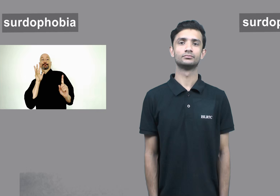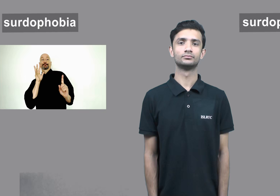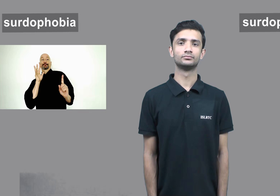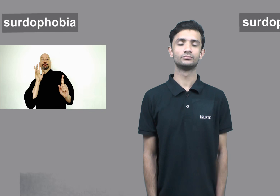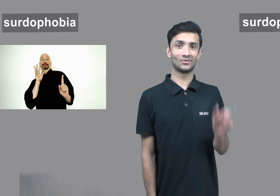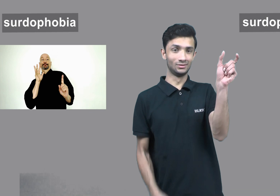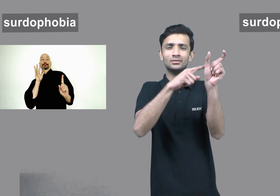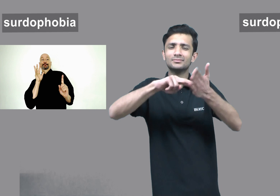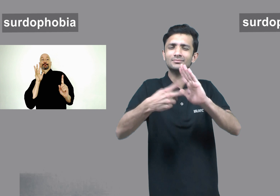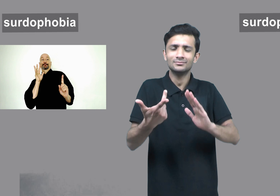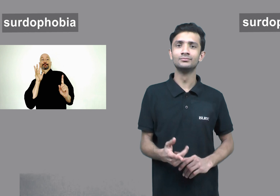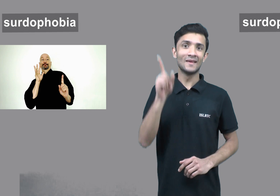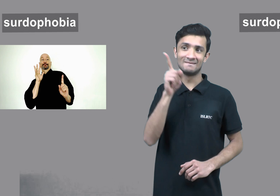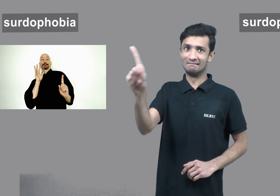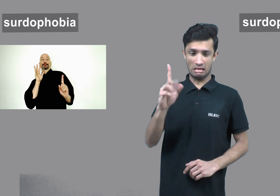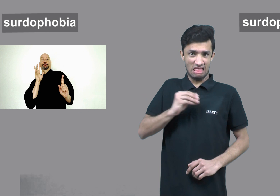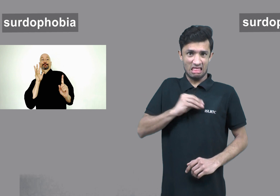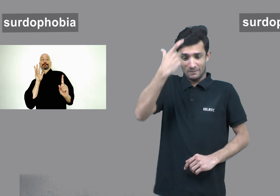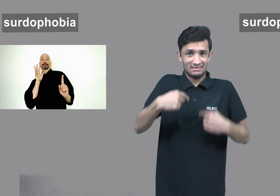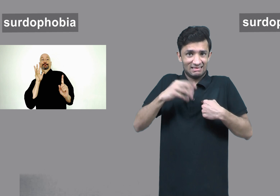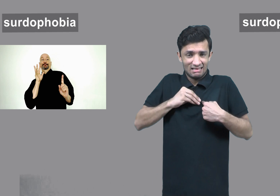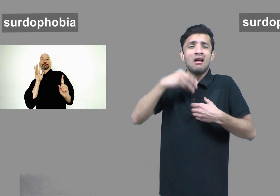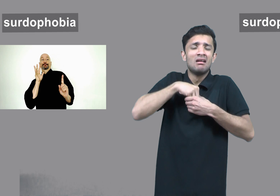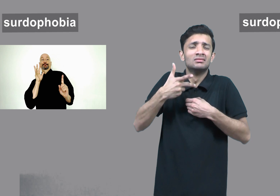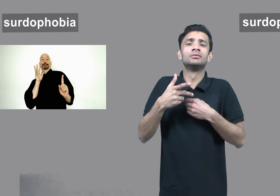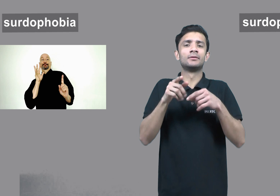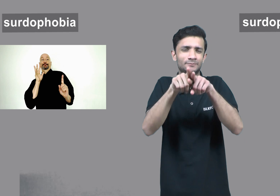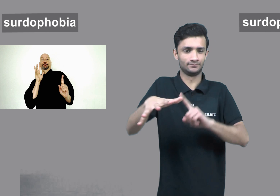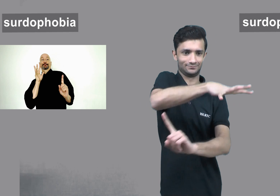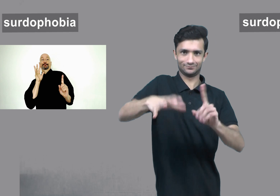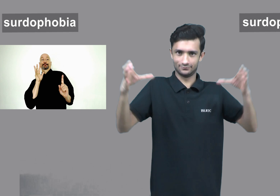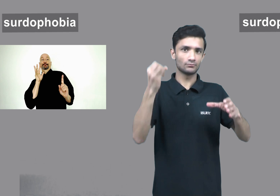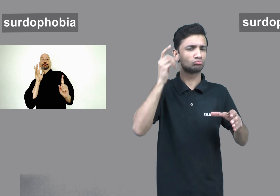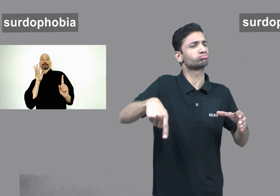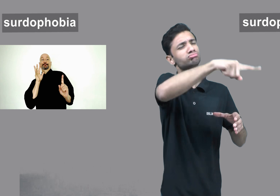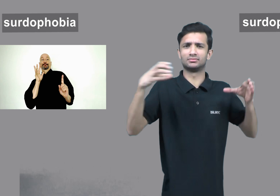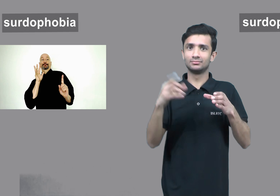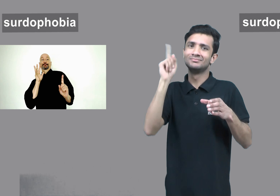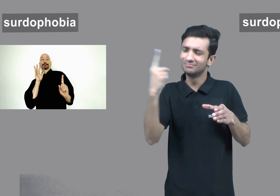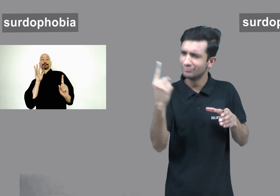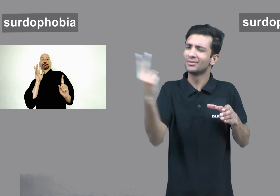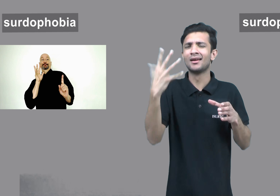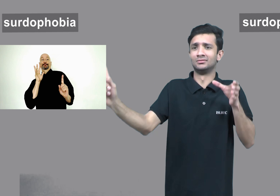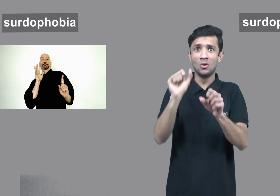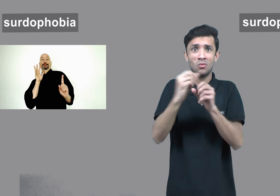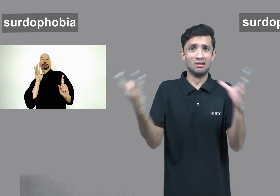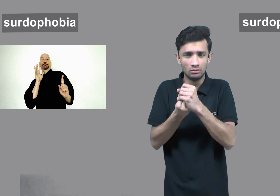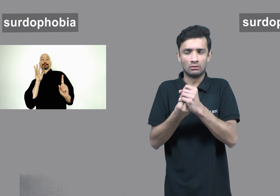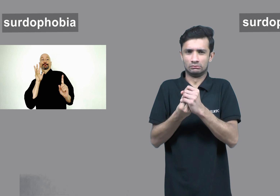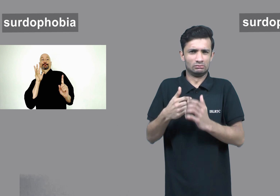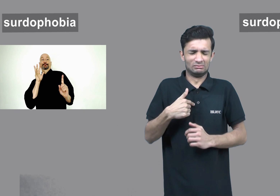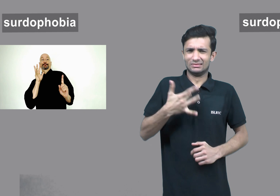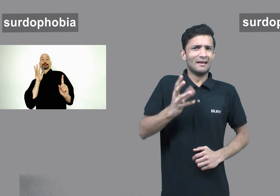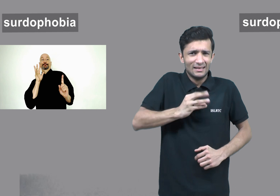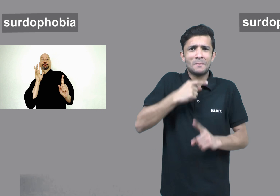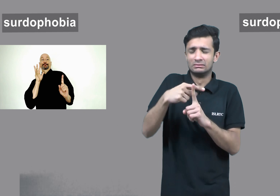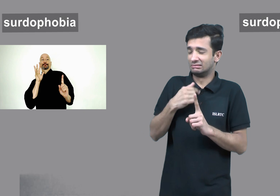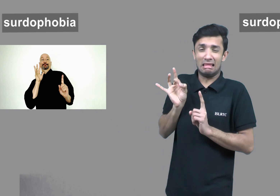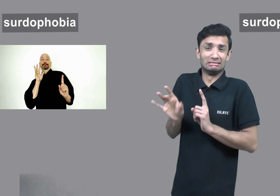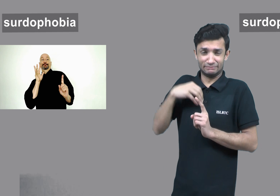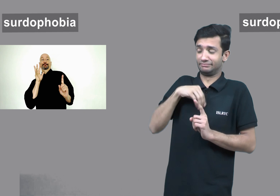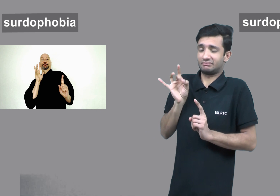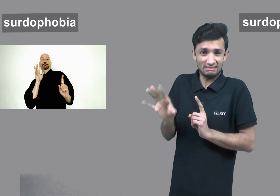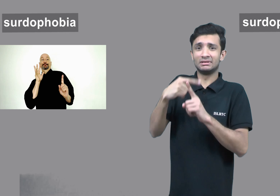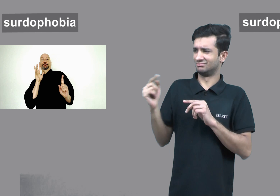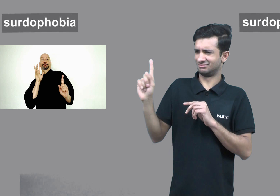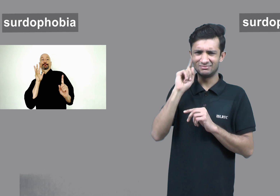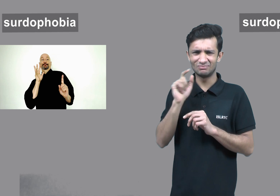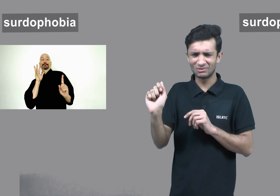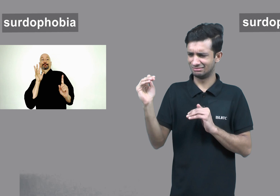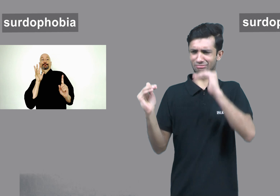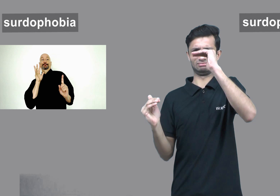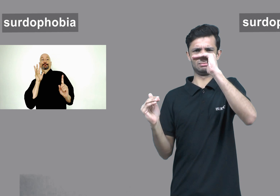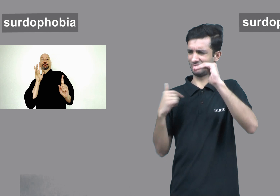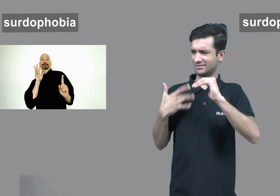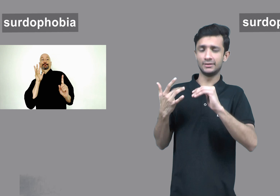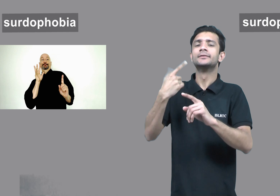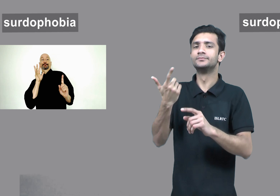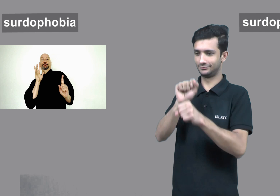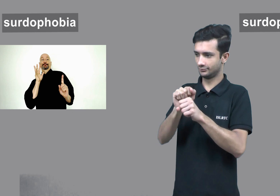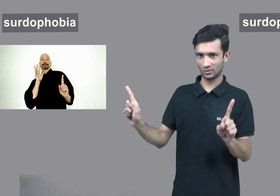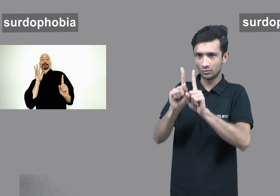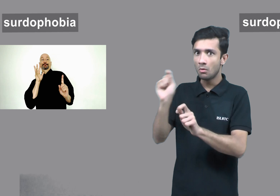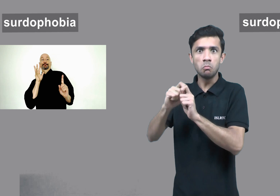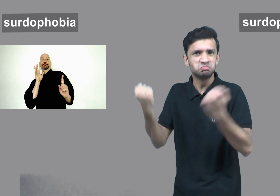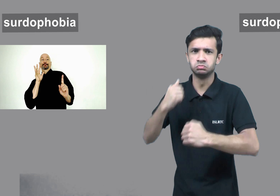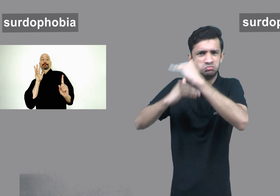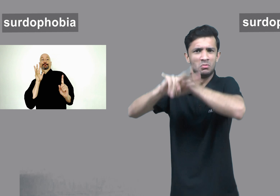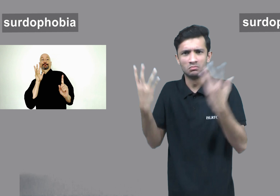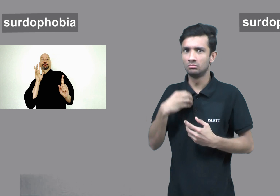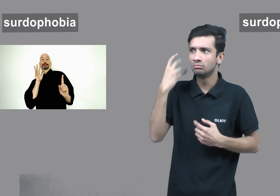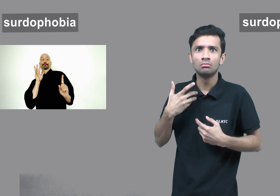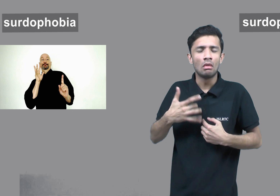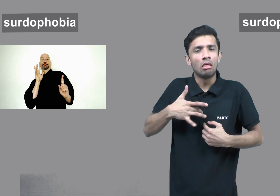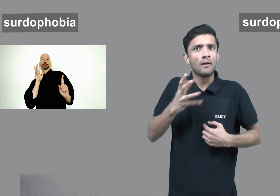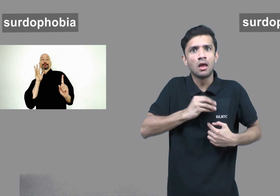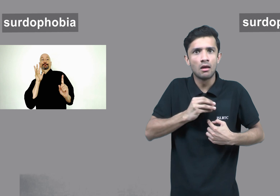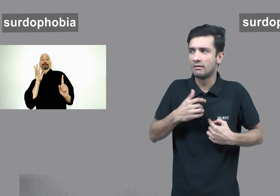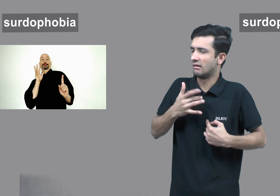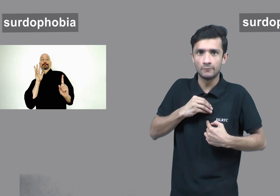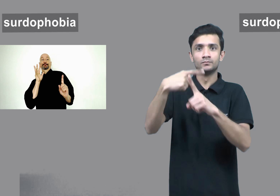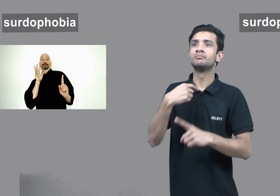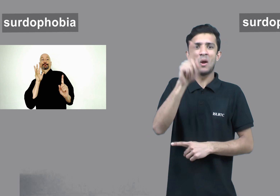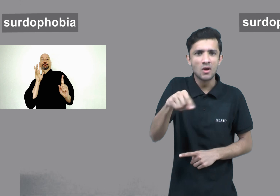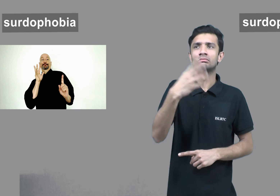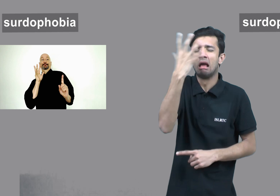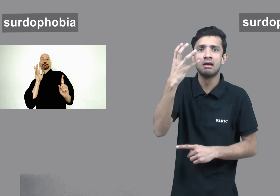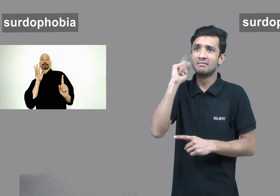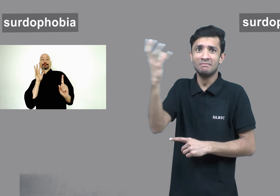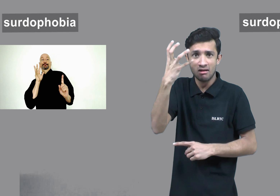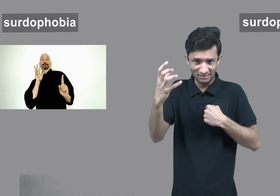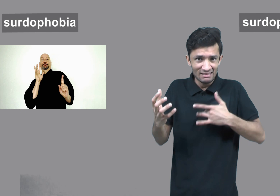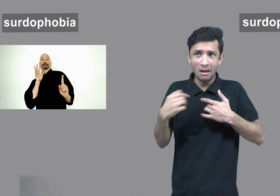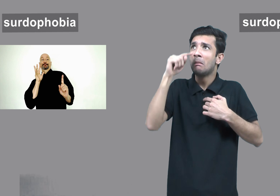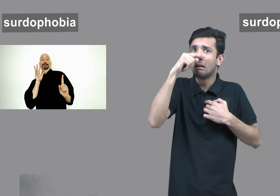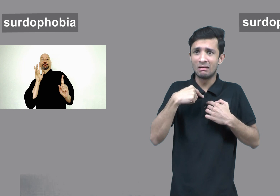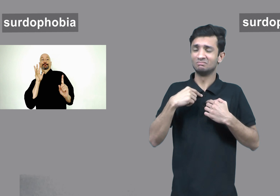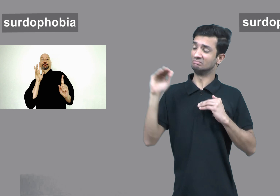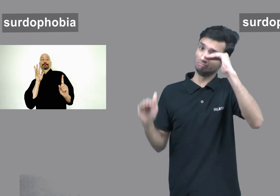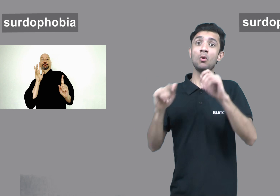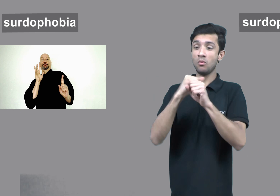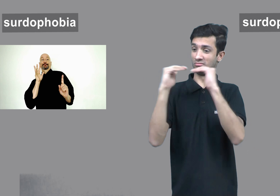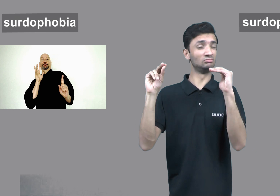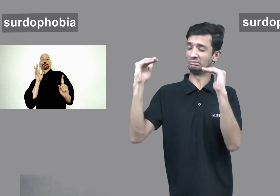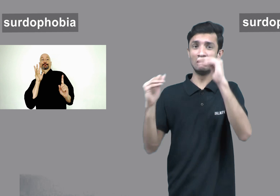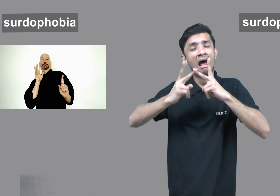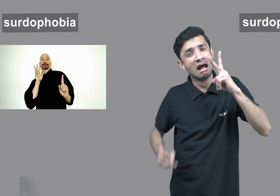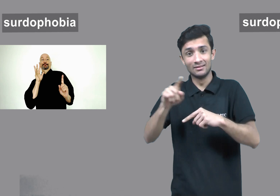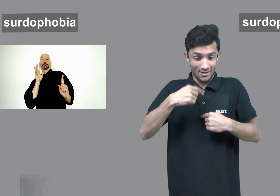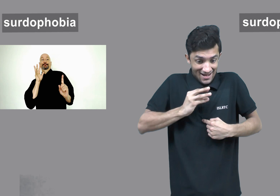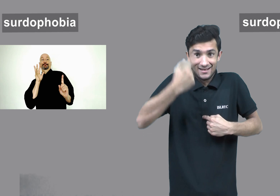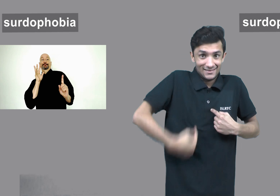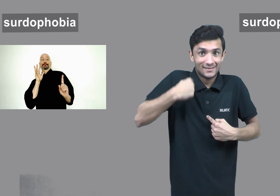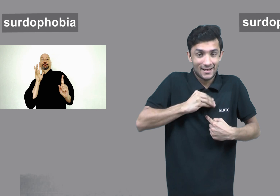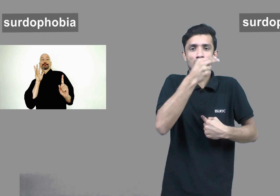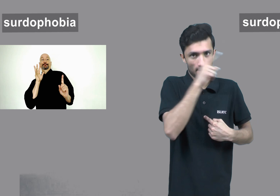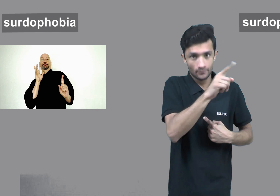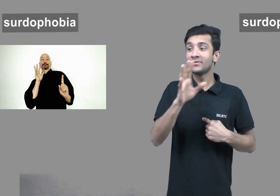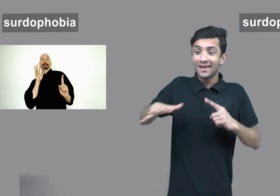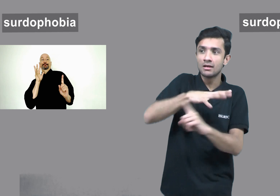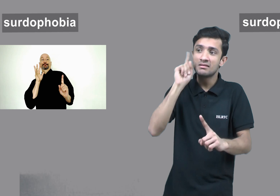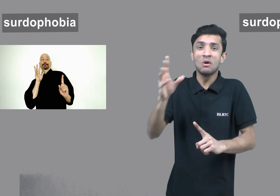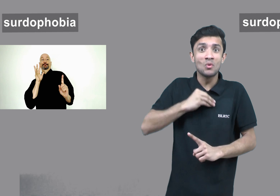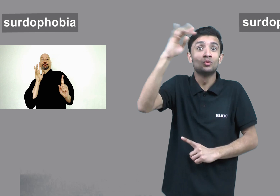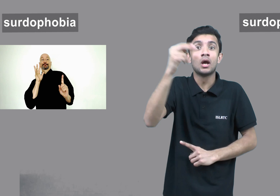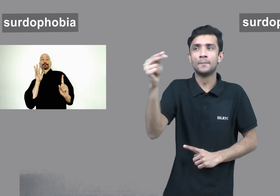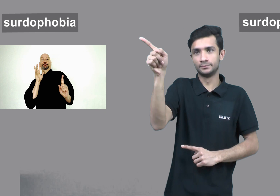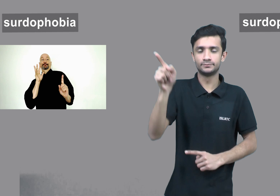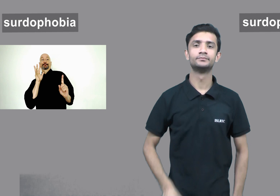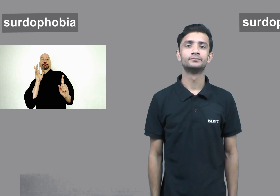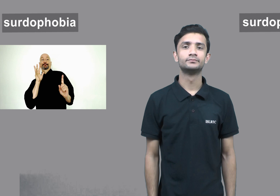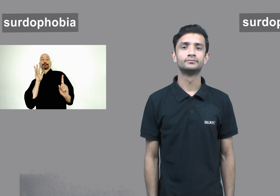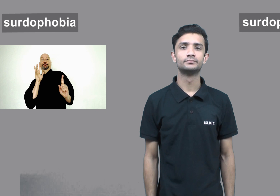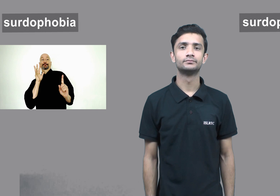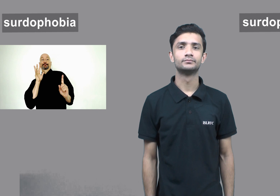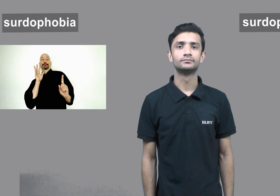Surdophobia and Surdophobe